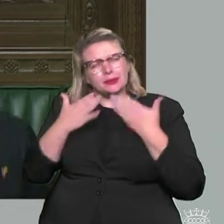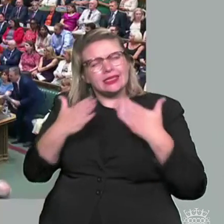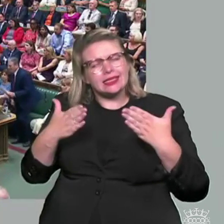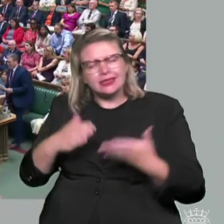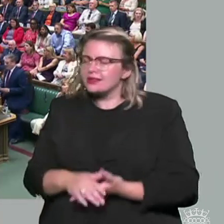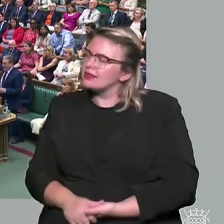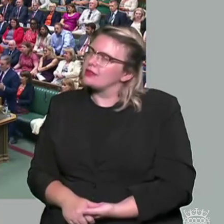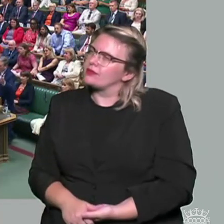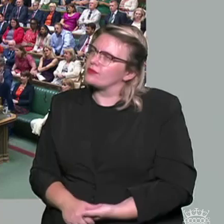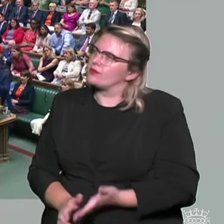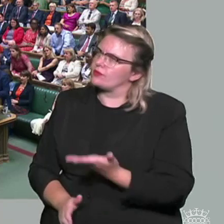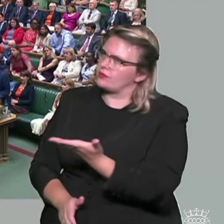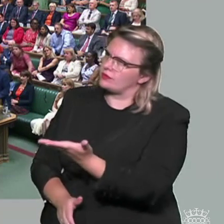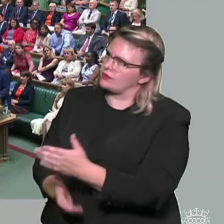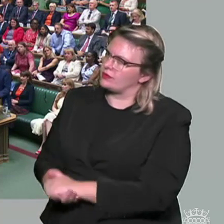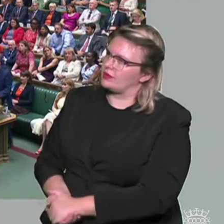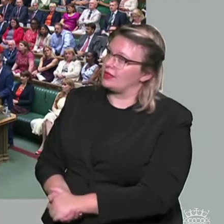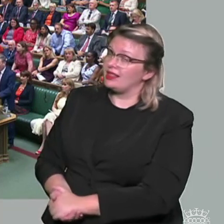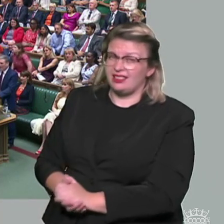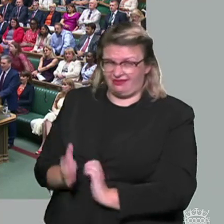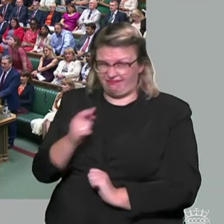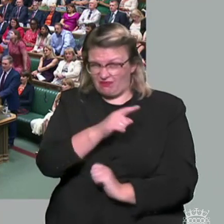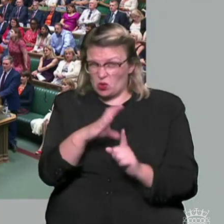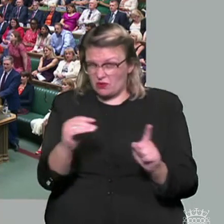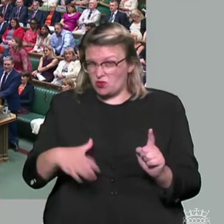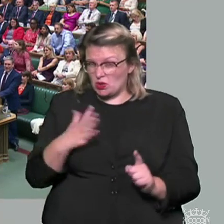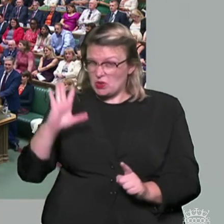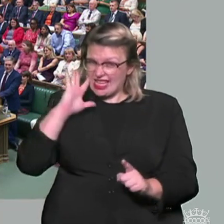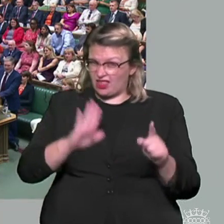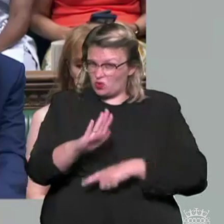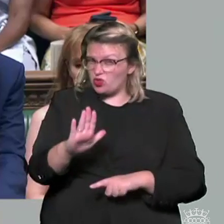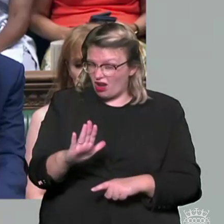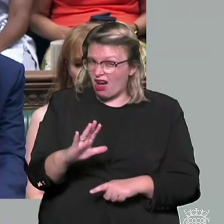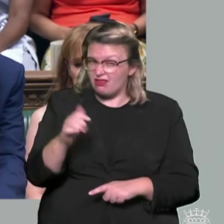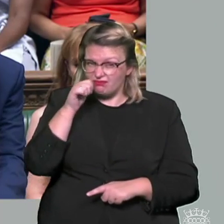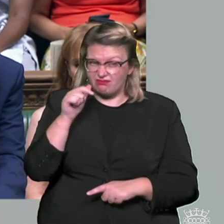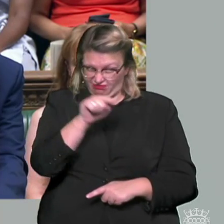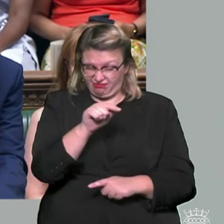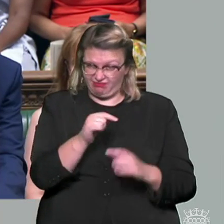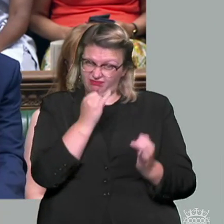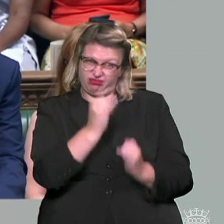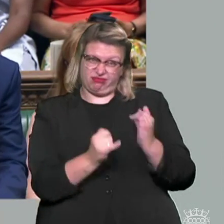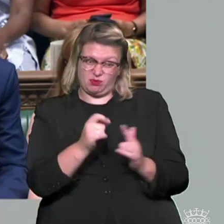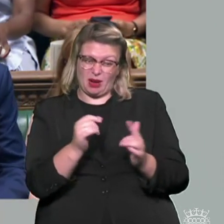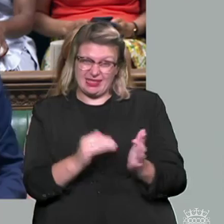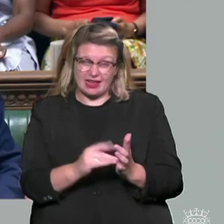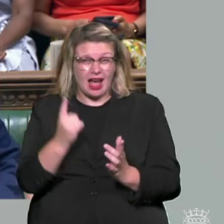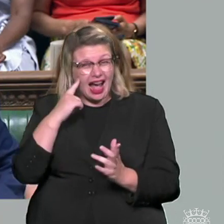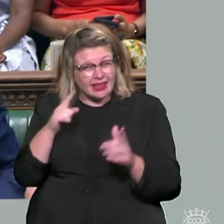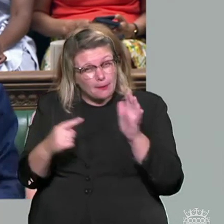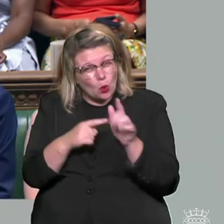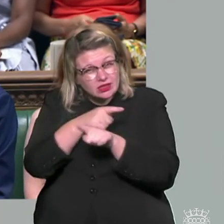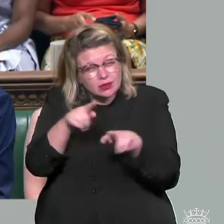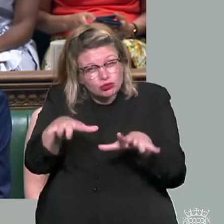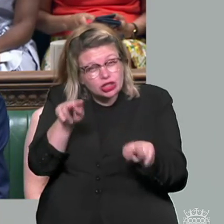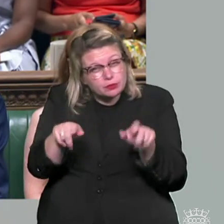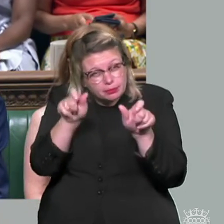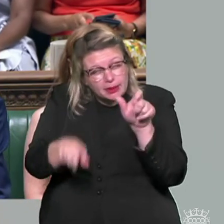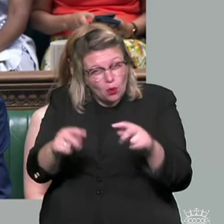I appreciate that Conservative Members may not want to hear what their future leader thinks of their record in government, but I think the country needs to know.